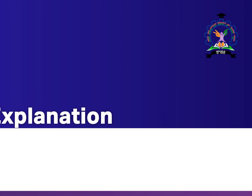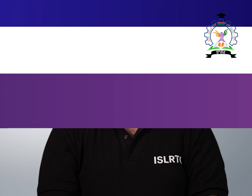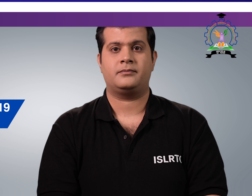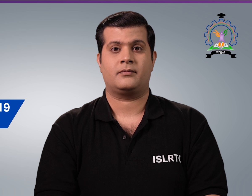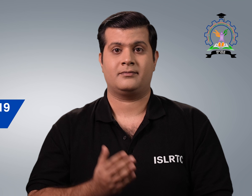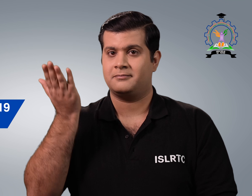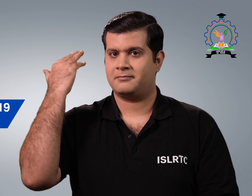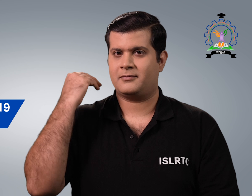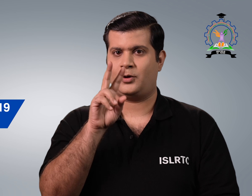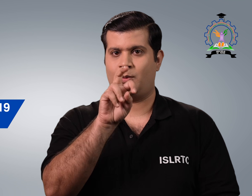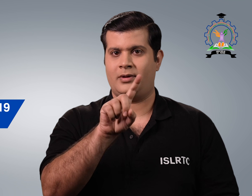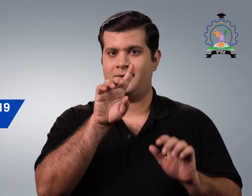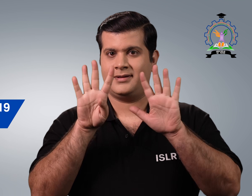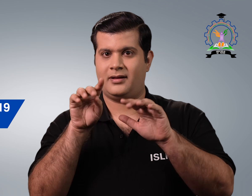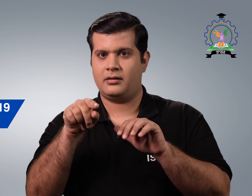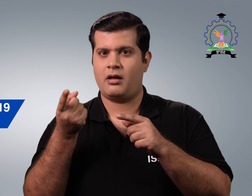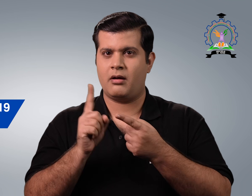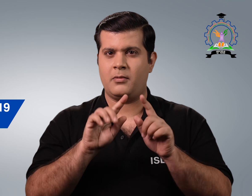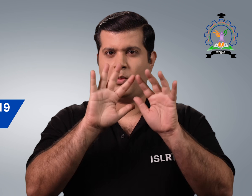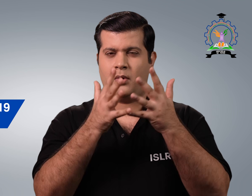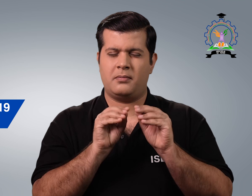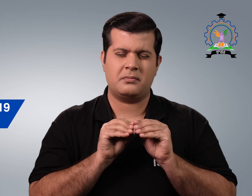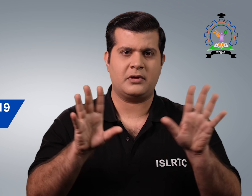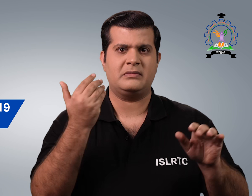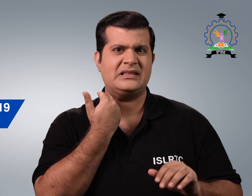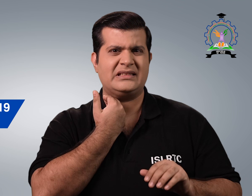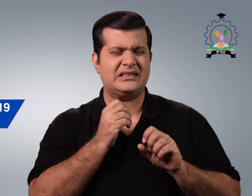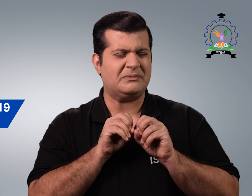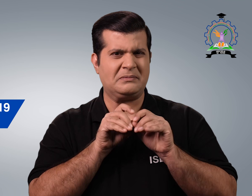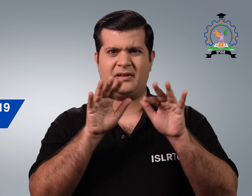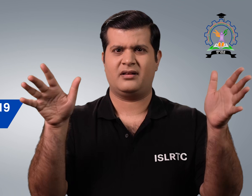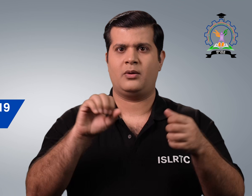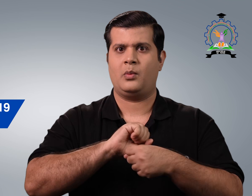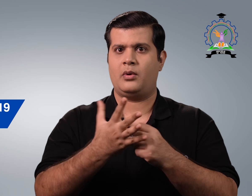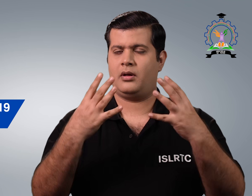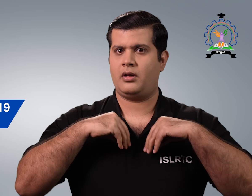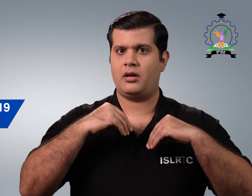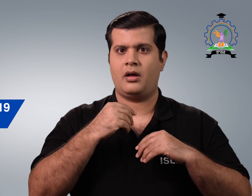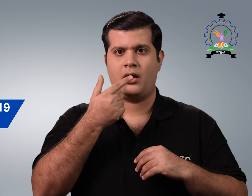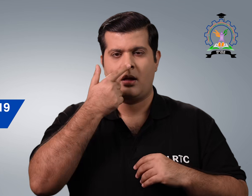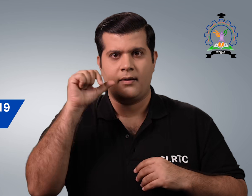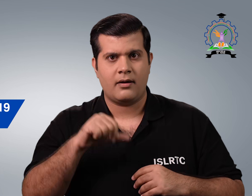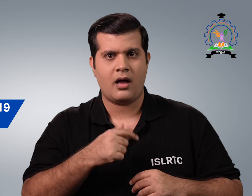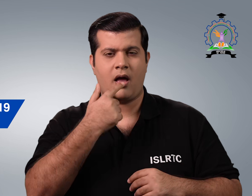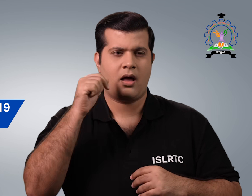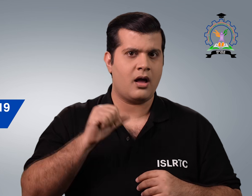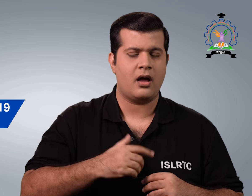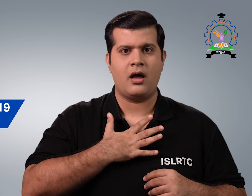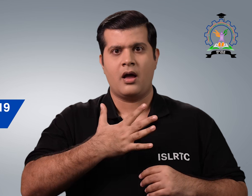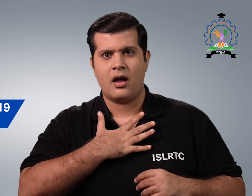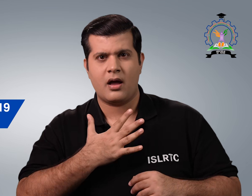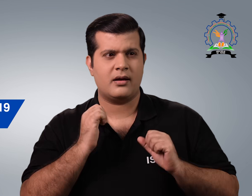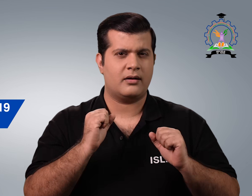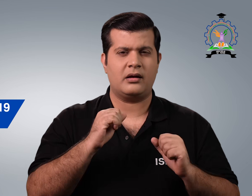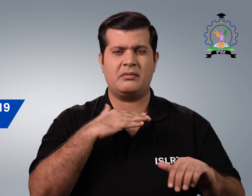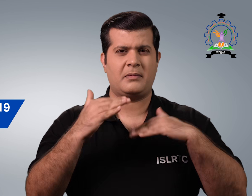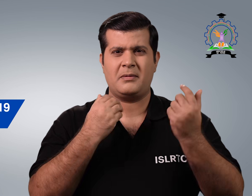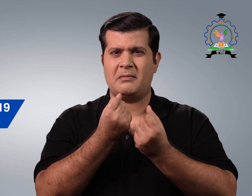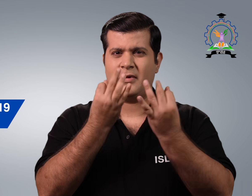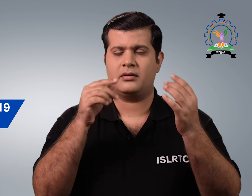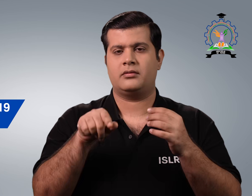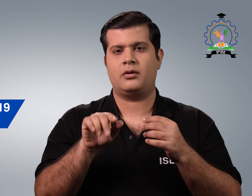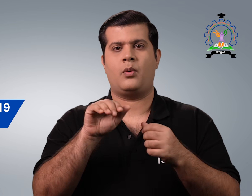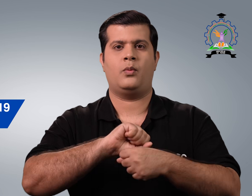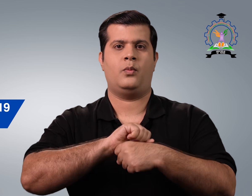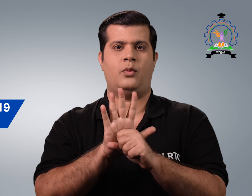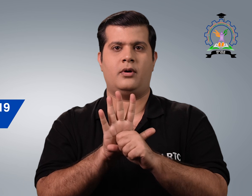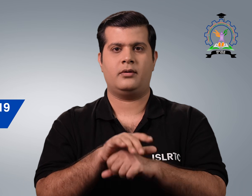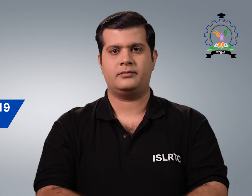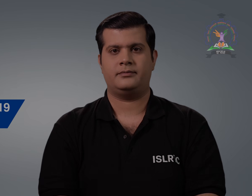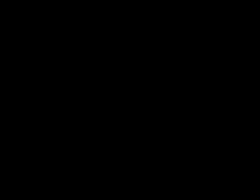In 2019, the world faced a pandemic, where those affected lost their sense of smell and taste. There were many deaths as well.